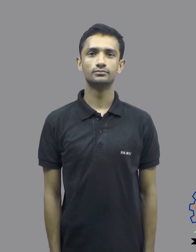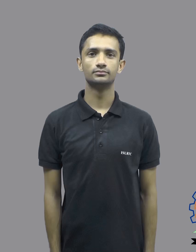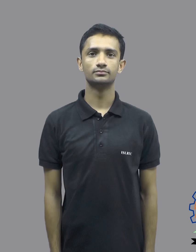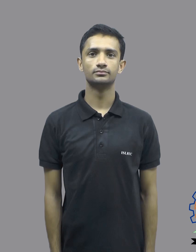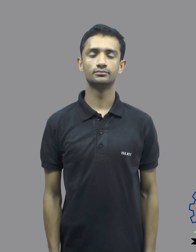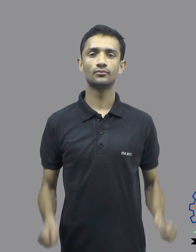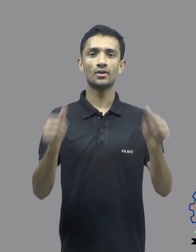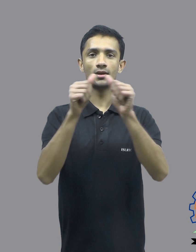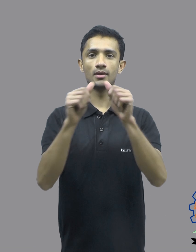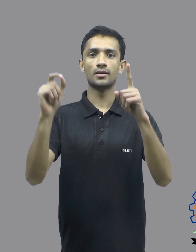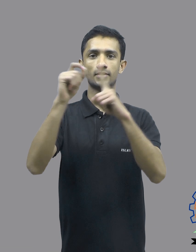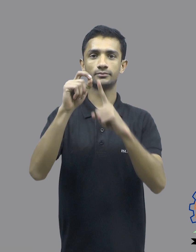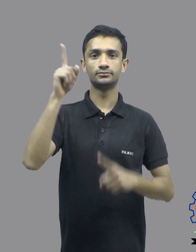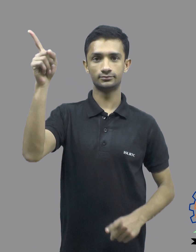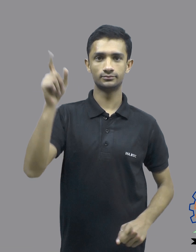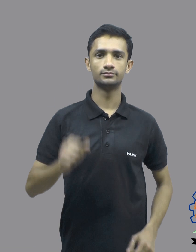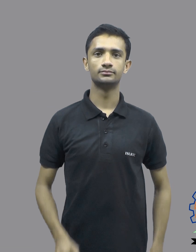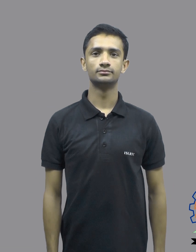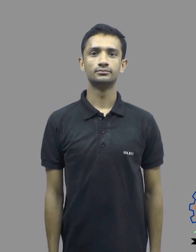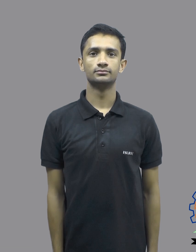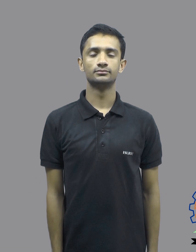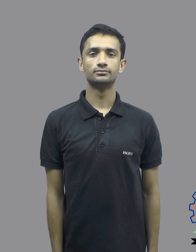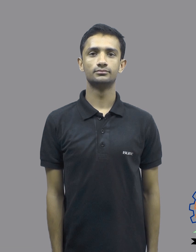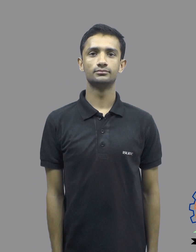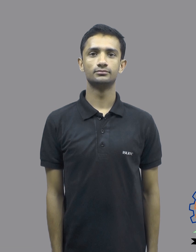Andhra Pradesh